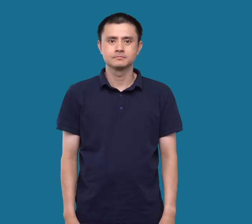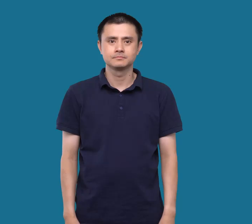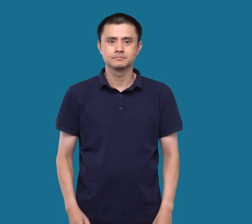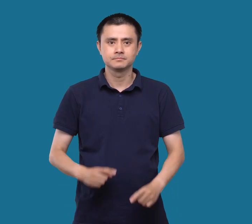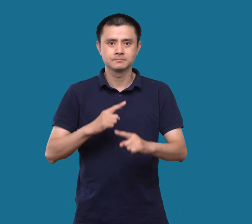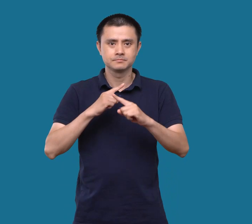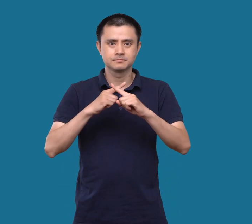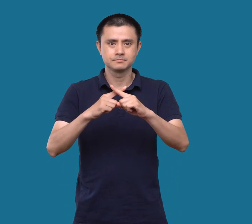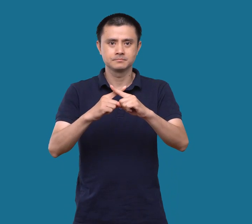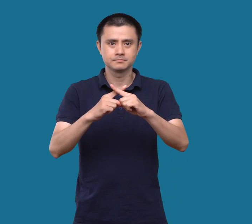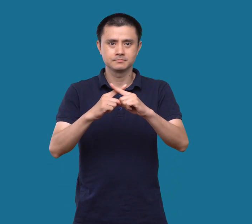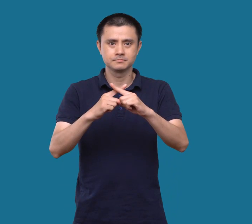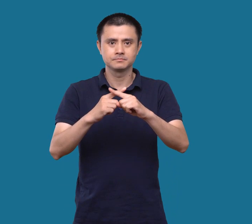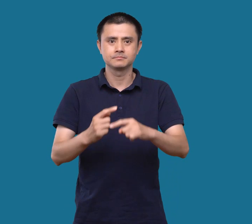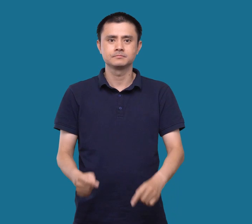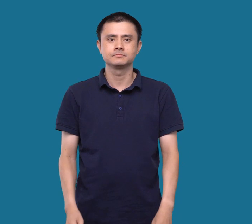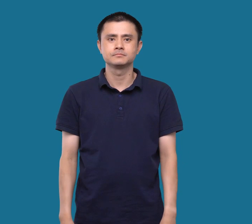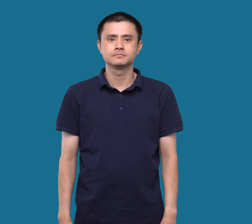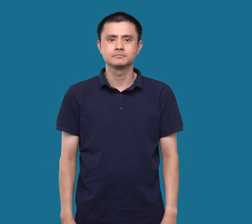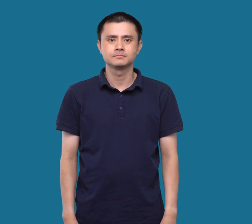nhân (Toán học)